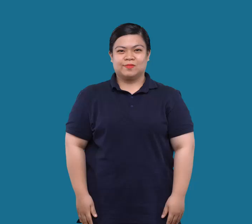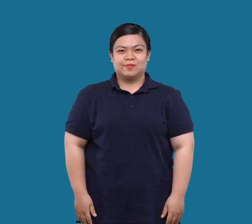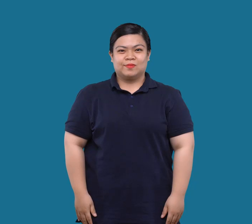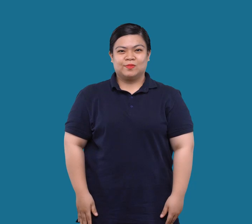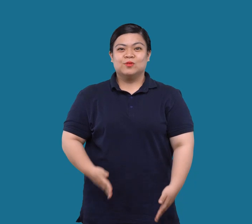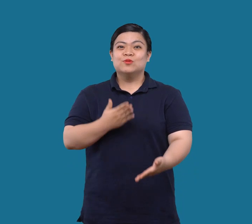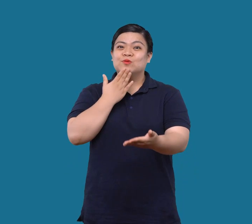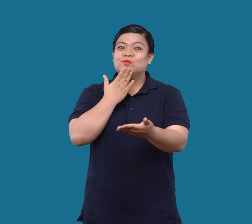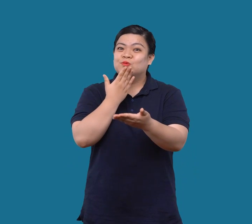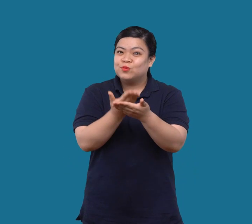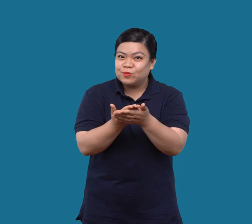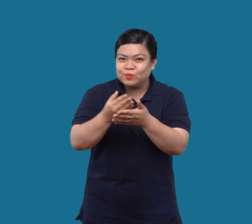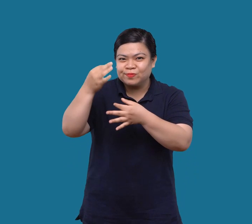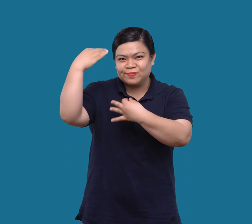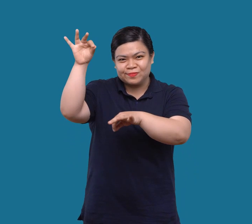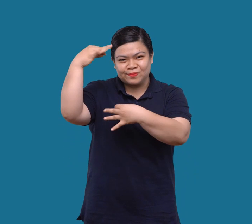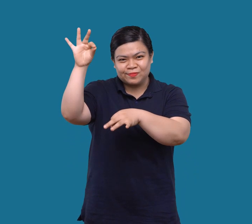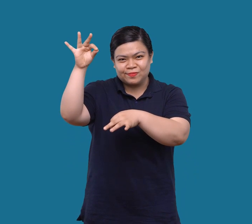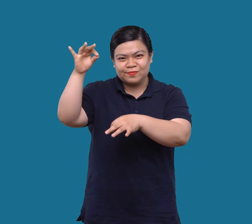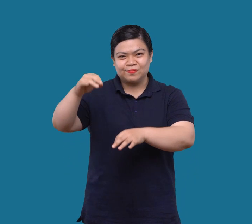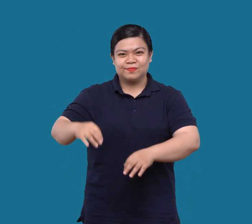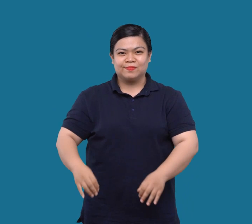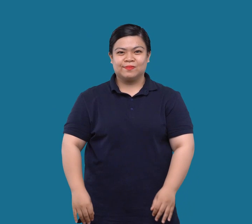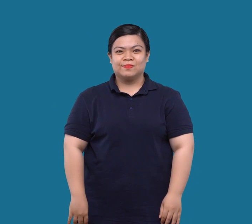chúc tết